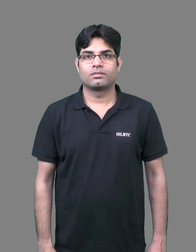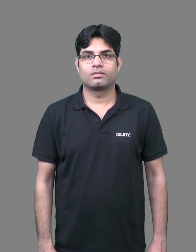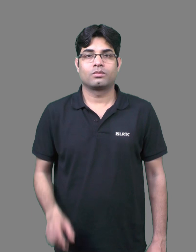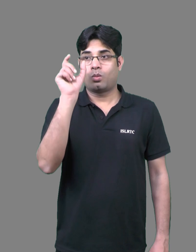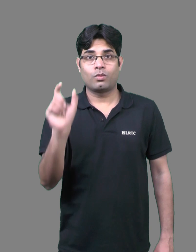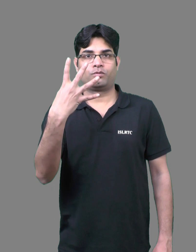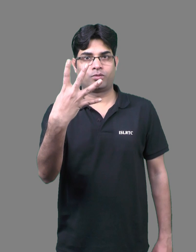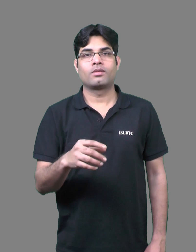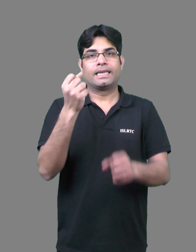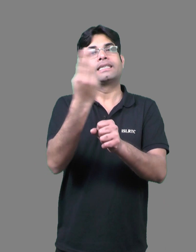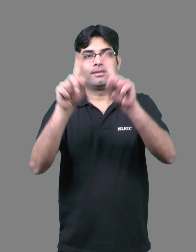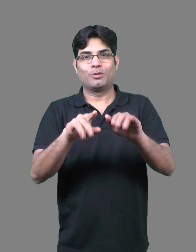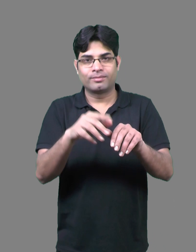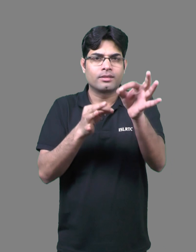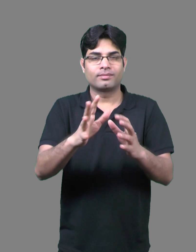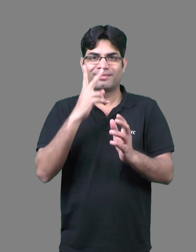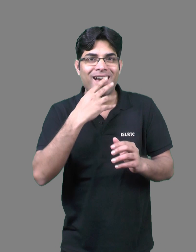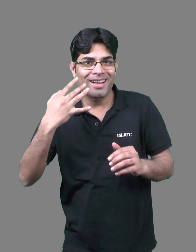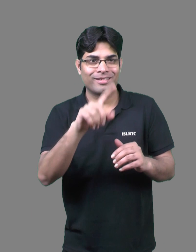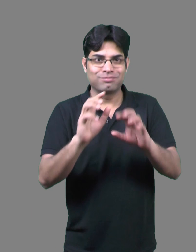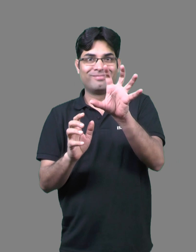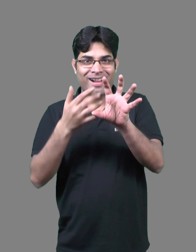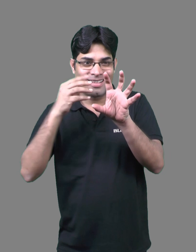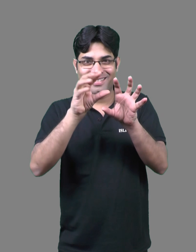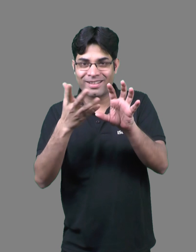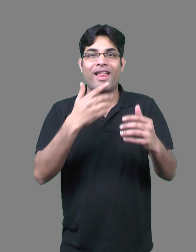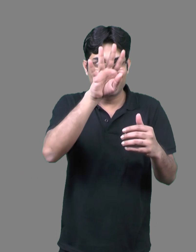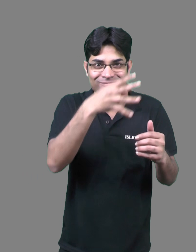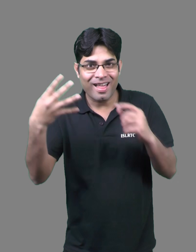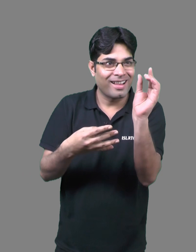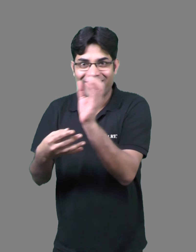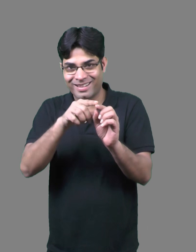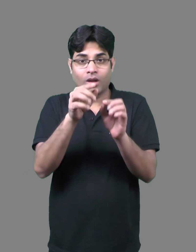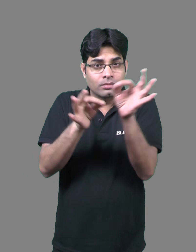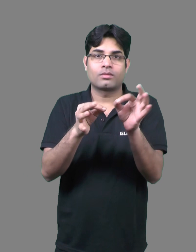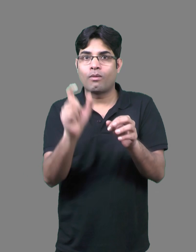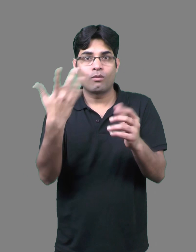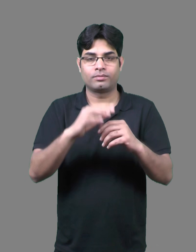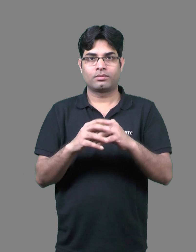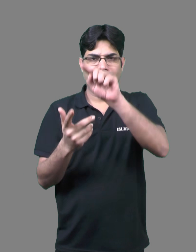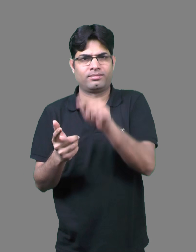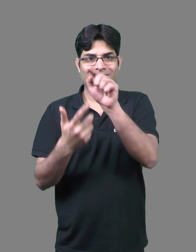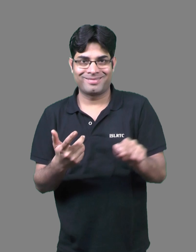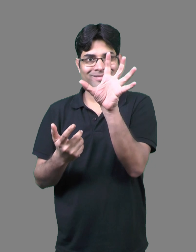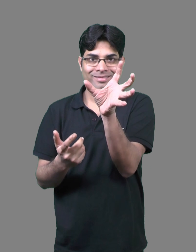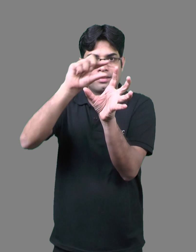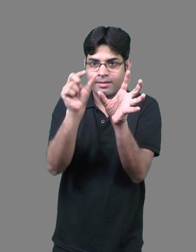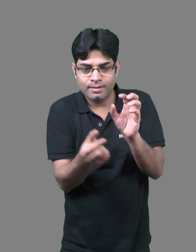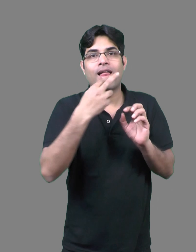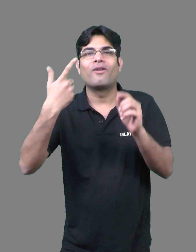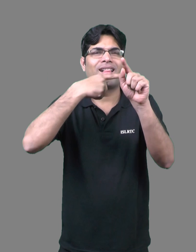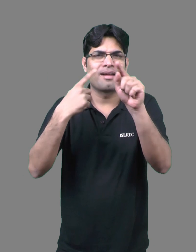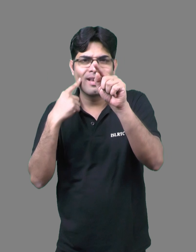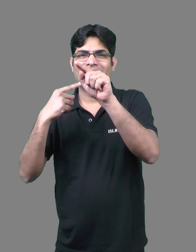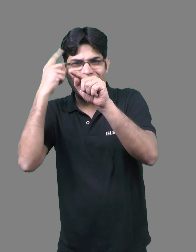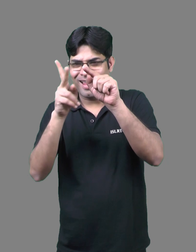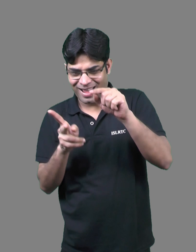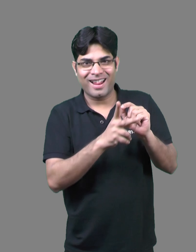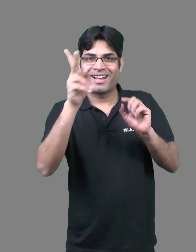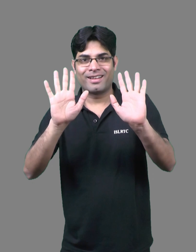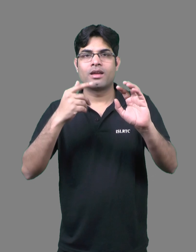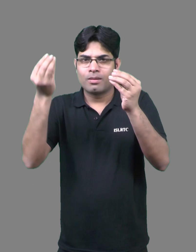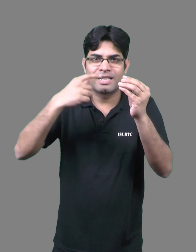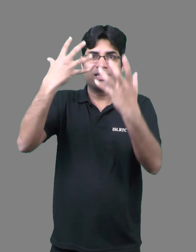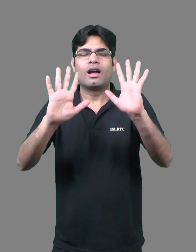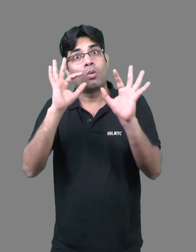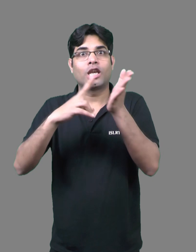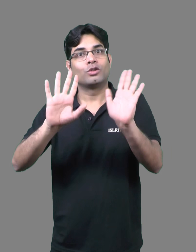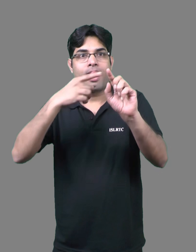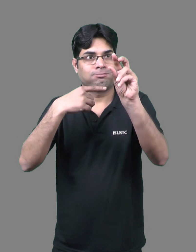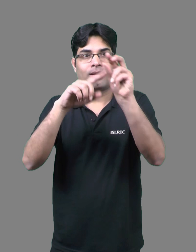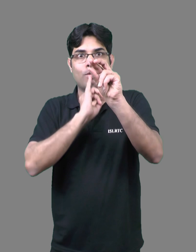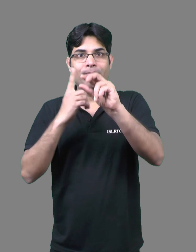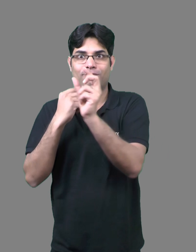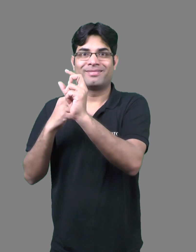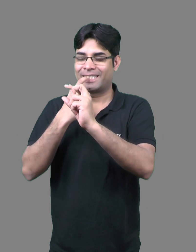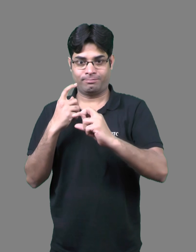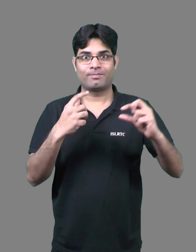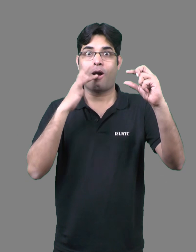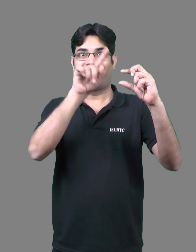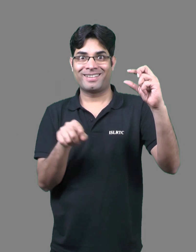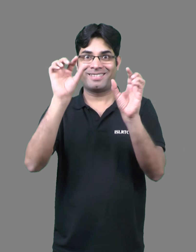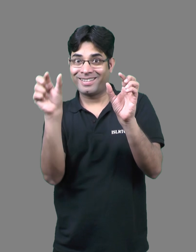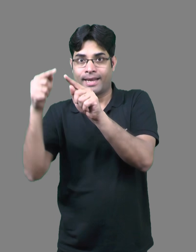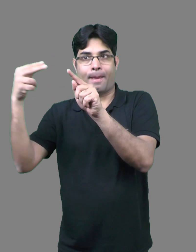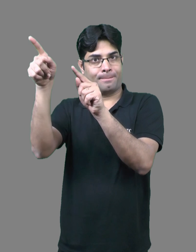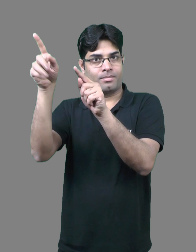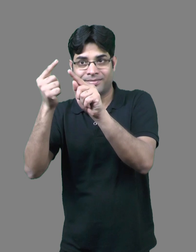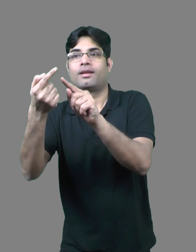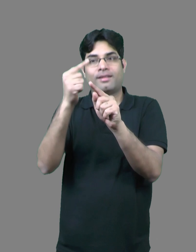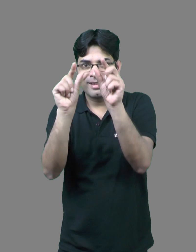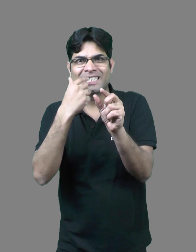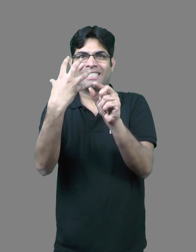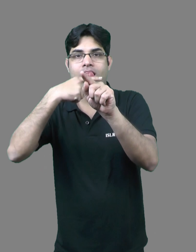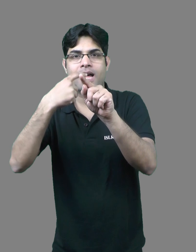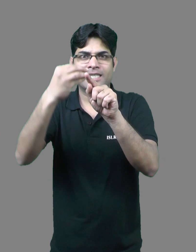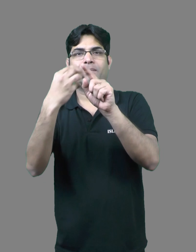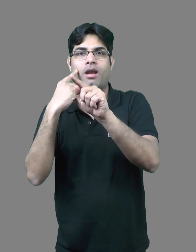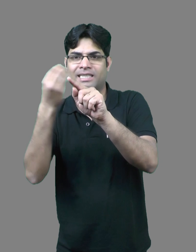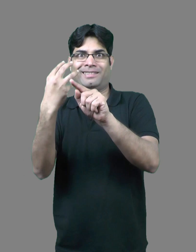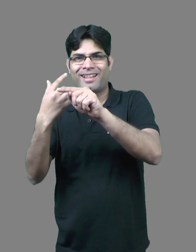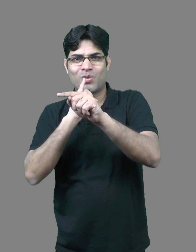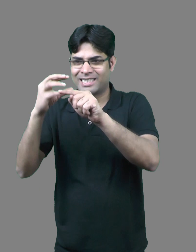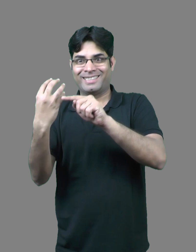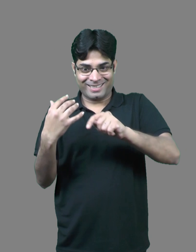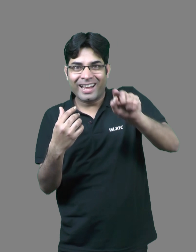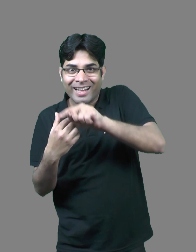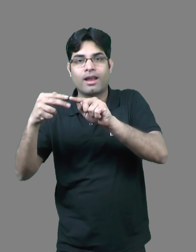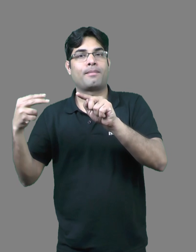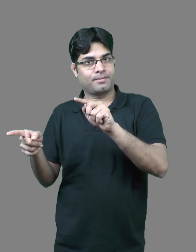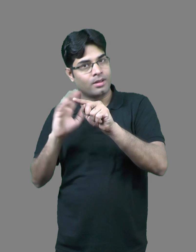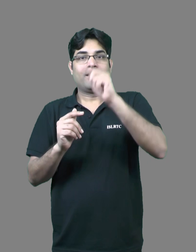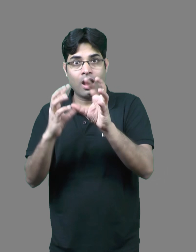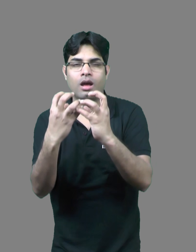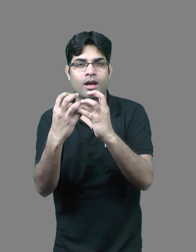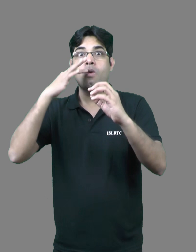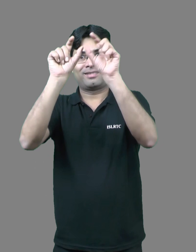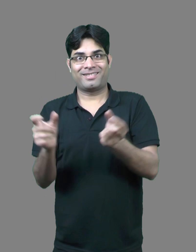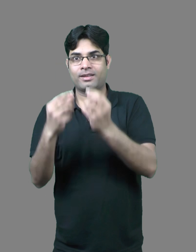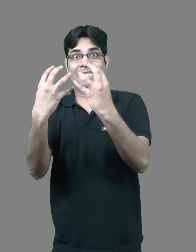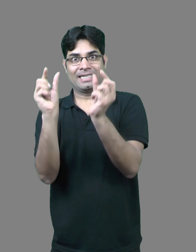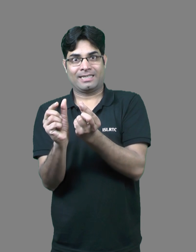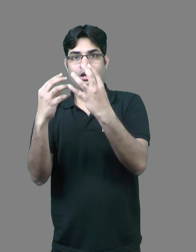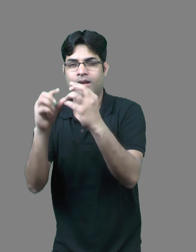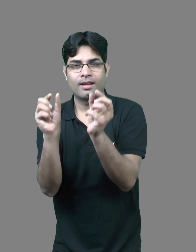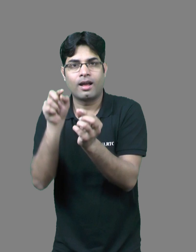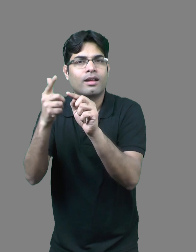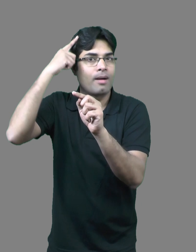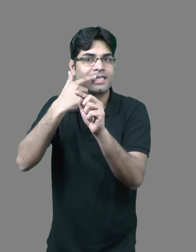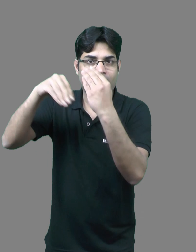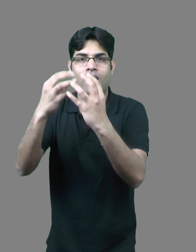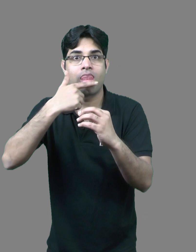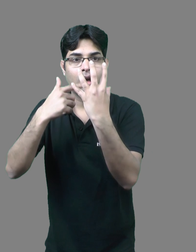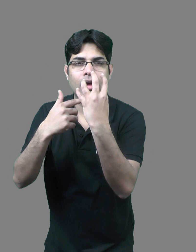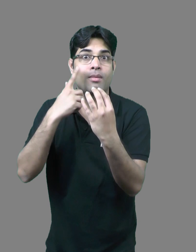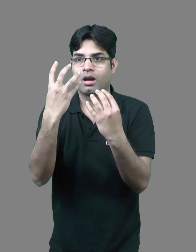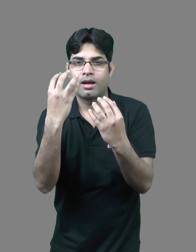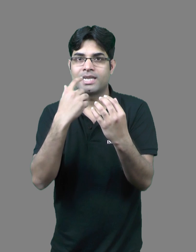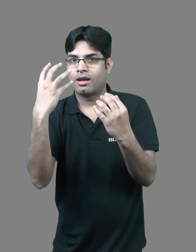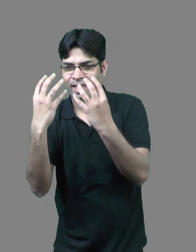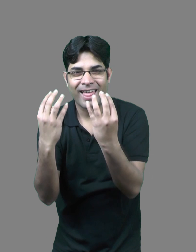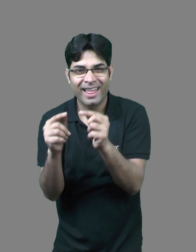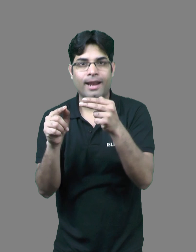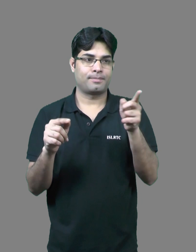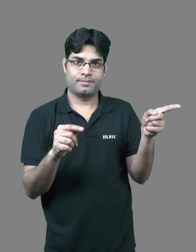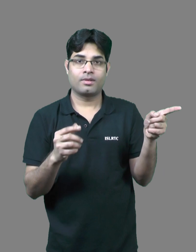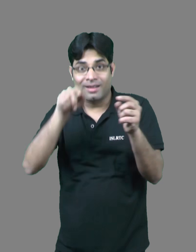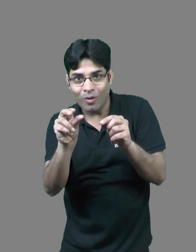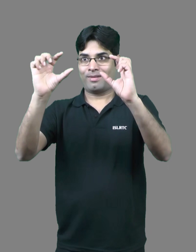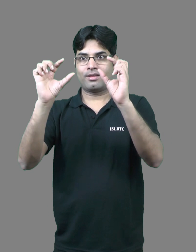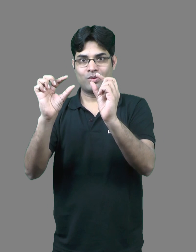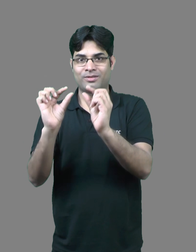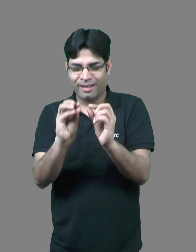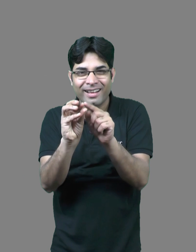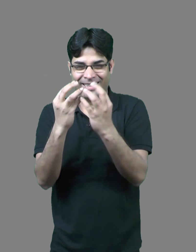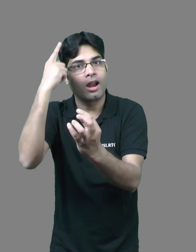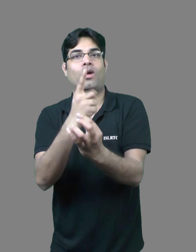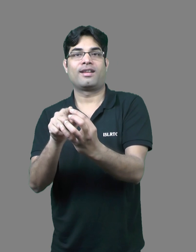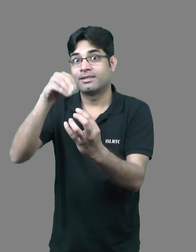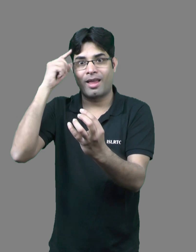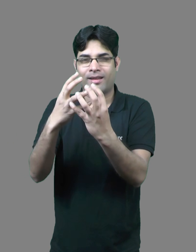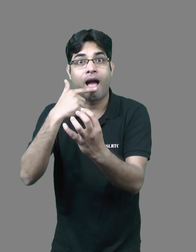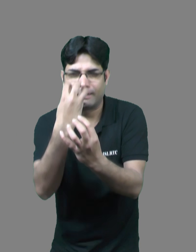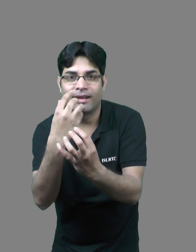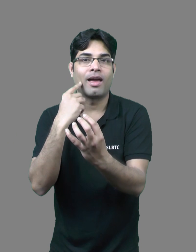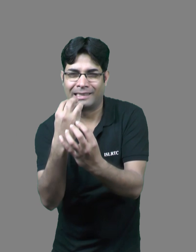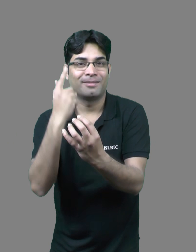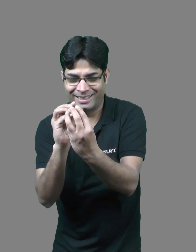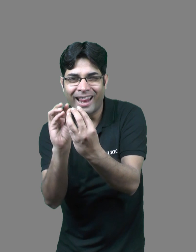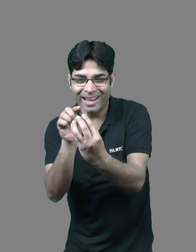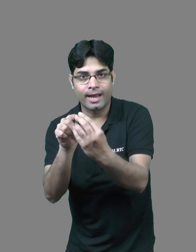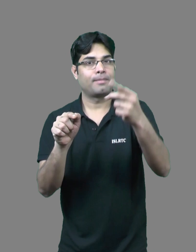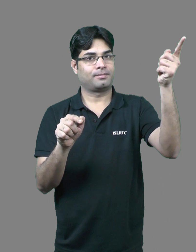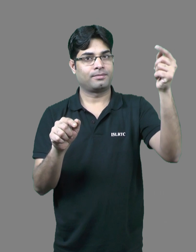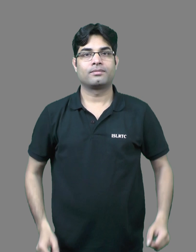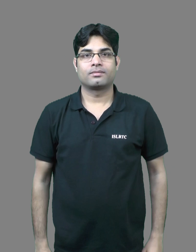Hue Tint Tone Shade